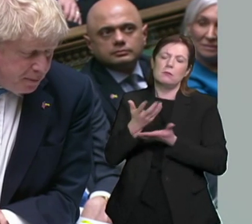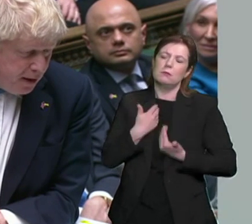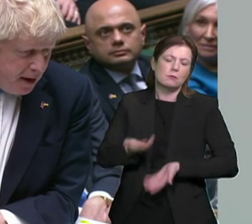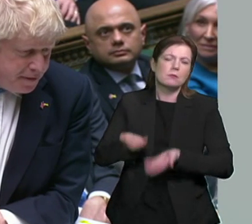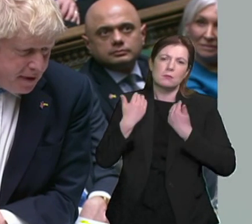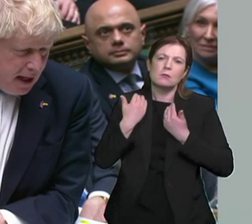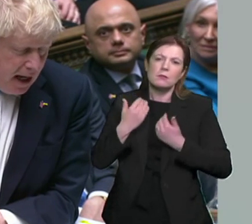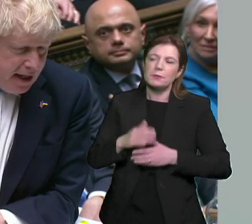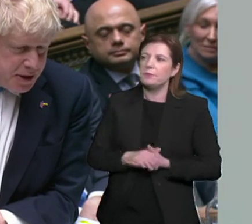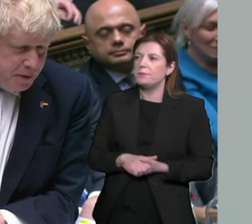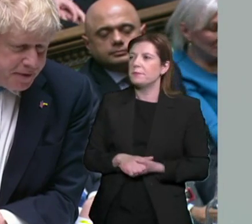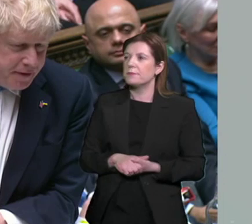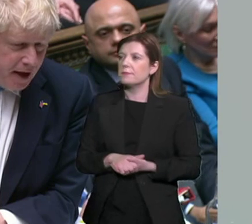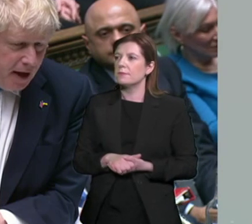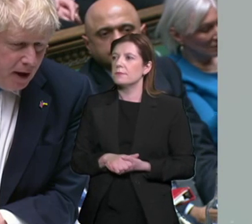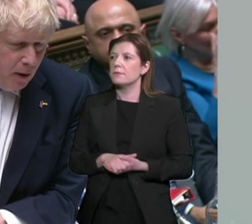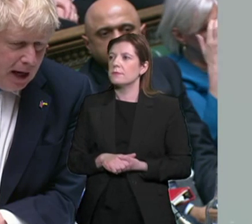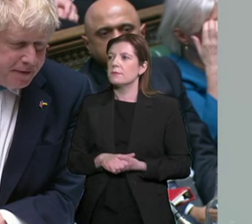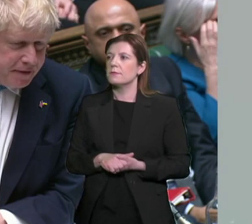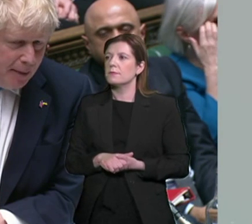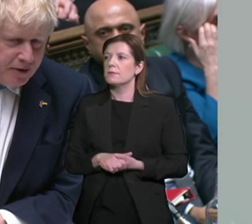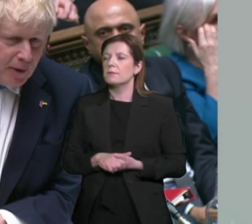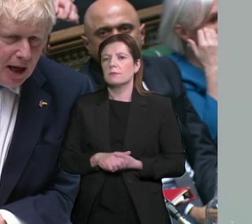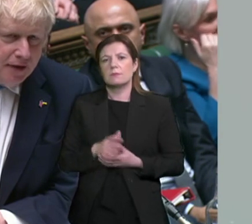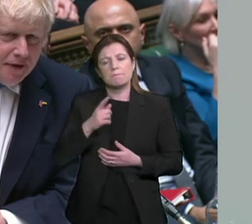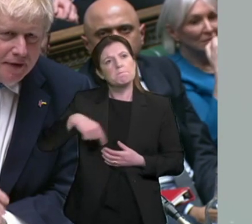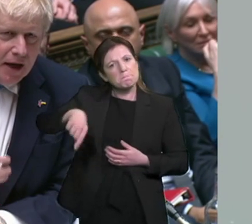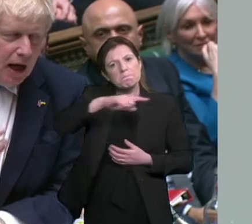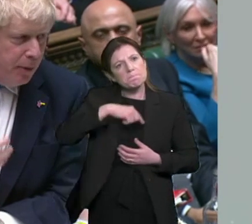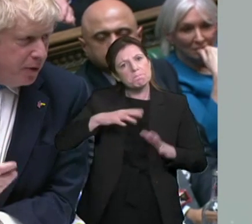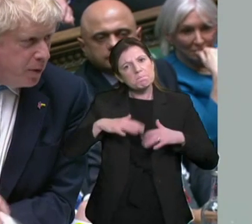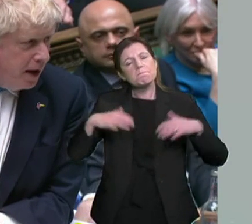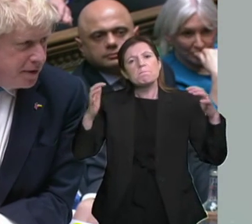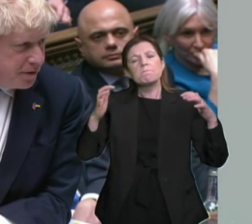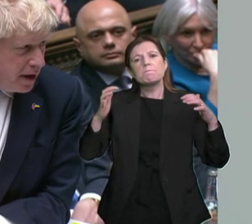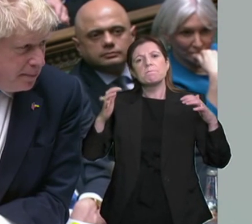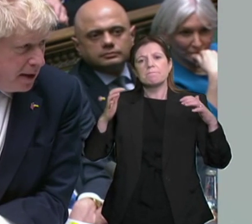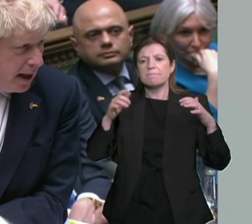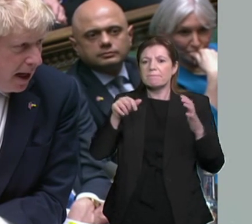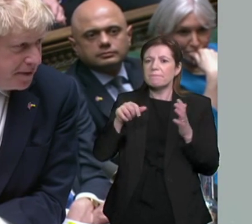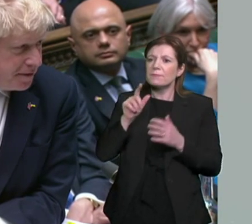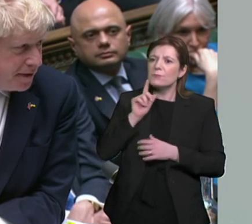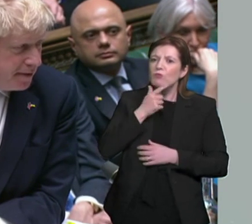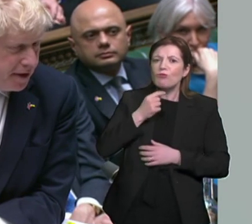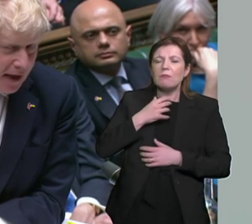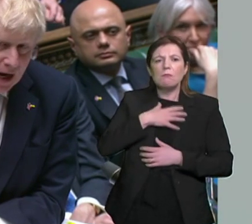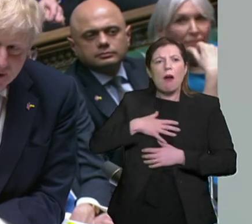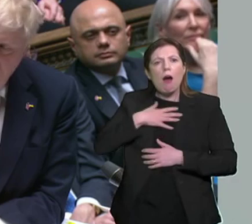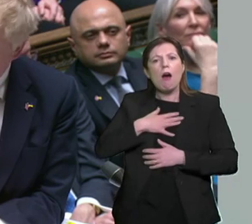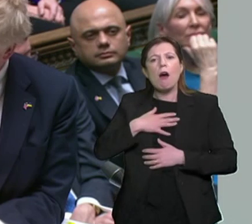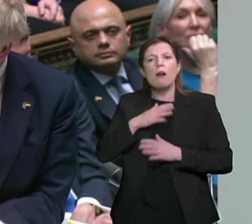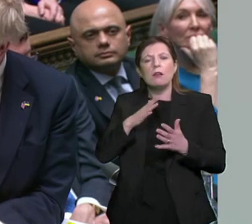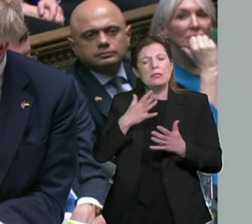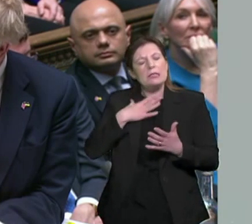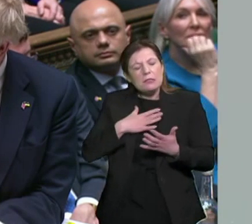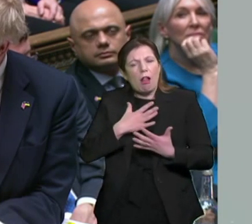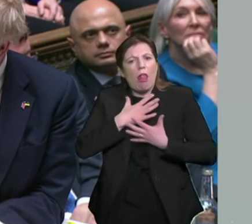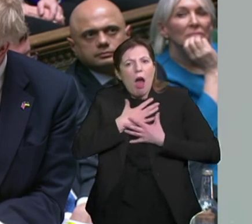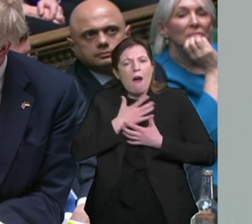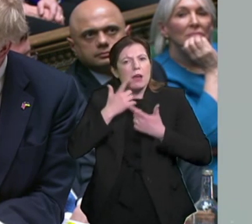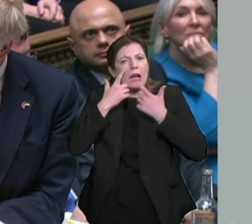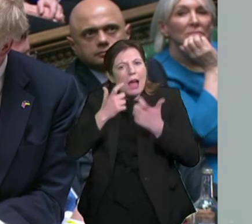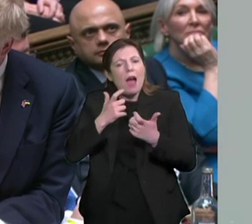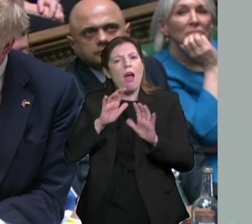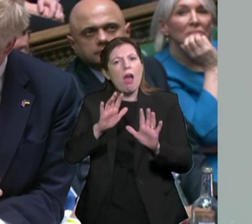This is one of those issues that the whole House is coming to realise requires extreme sensitivity, tact, love and care.